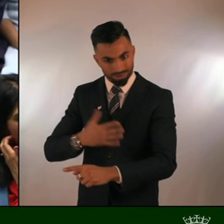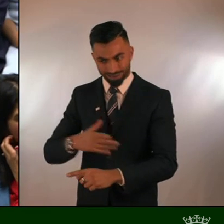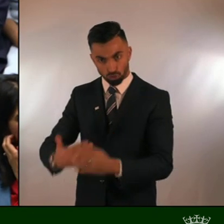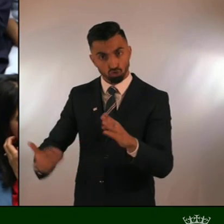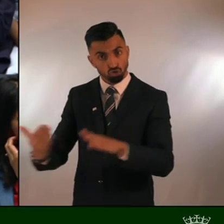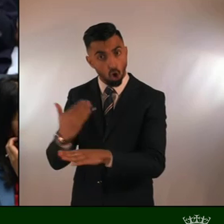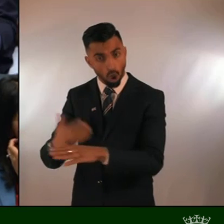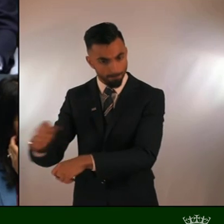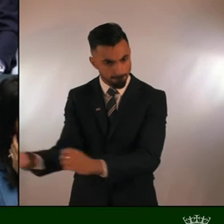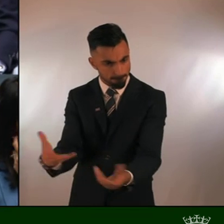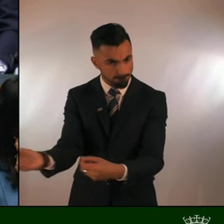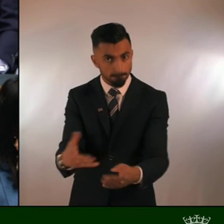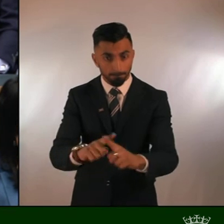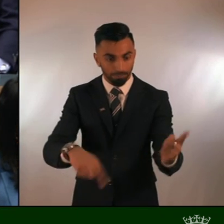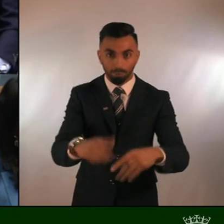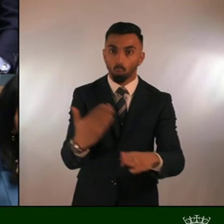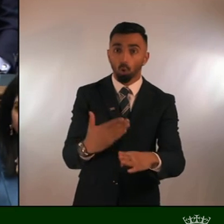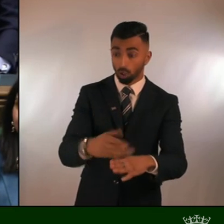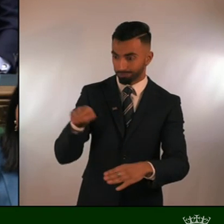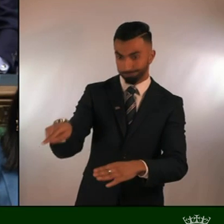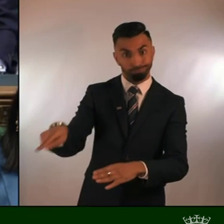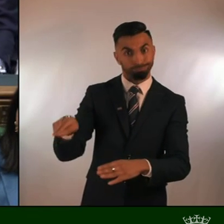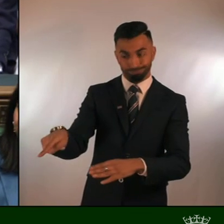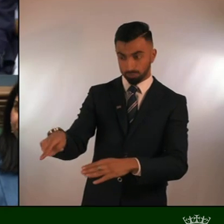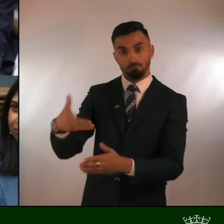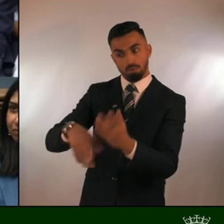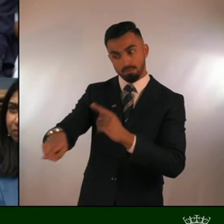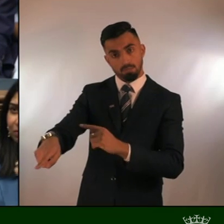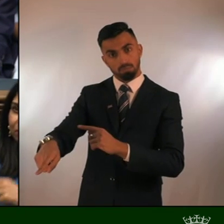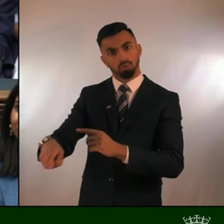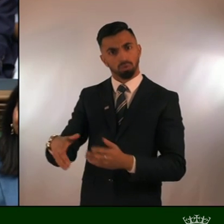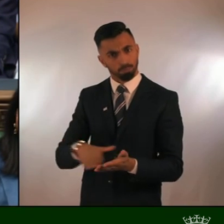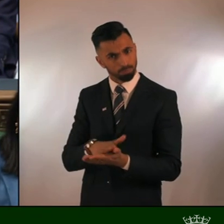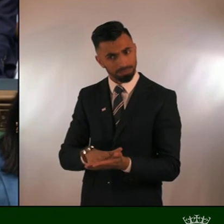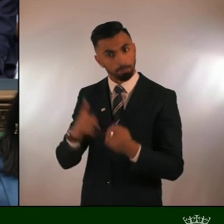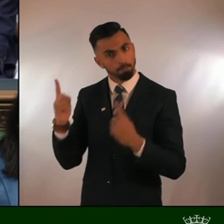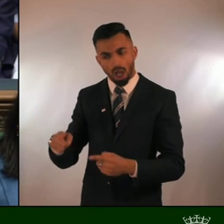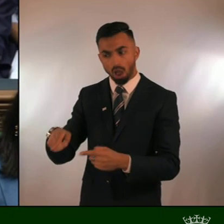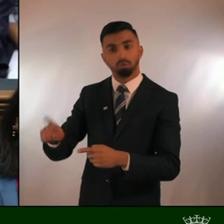The second part of our plan for prosperity is to unleash the power of business.